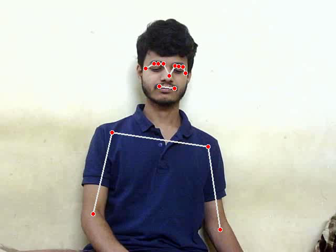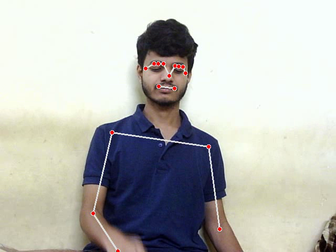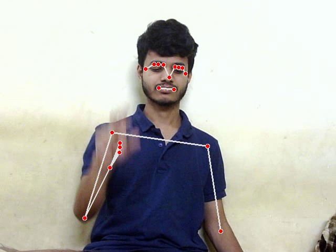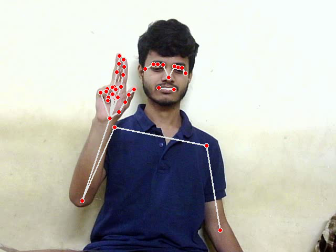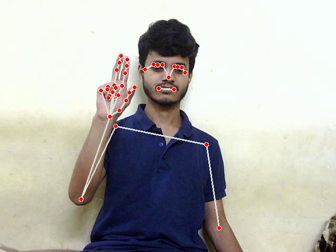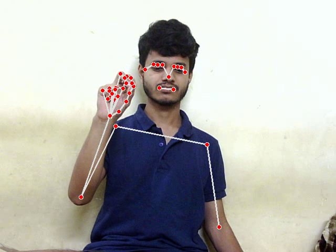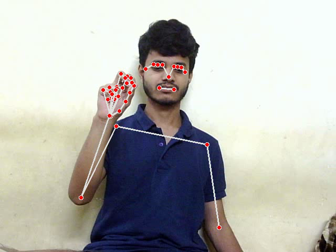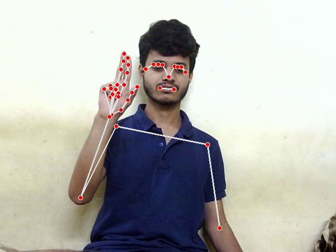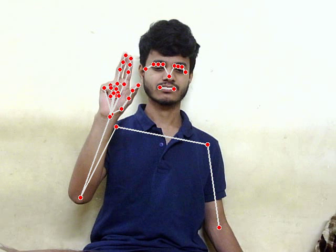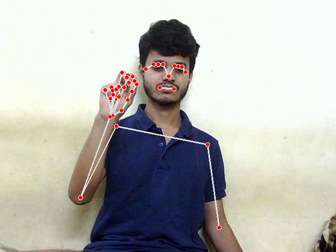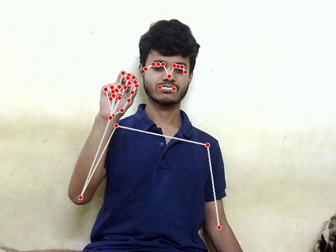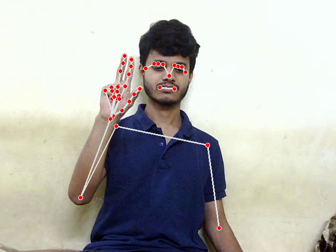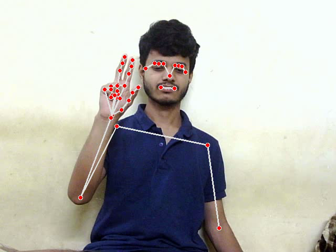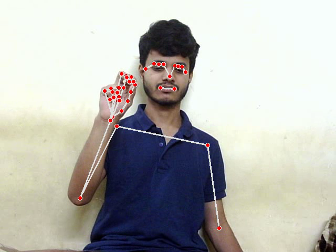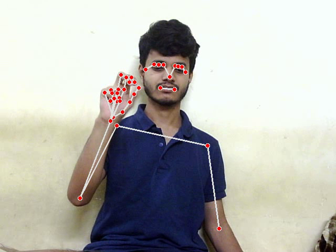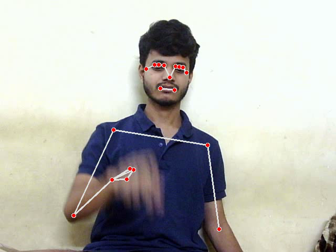no